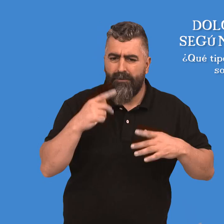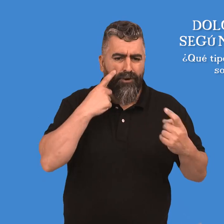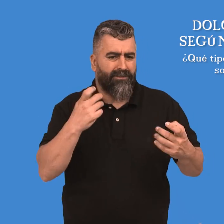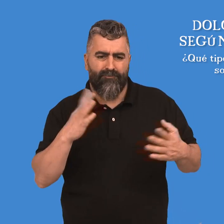control